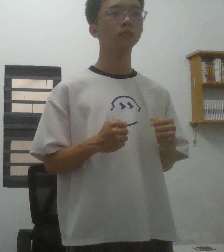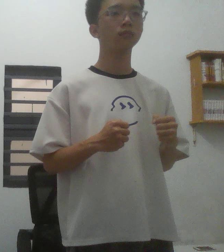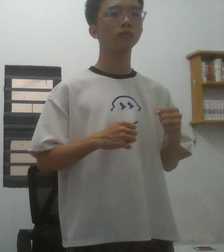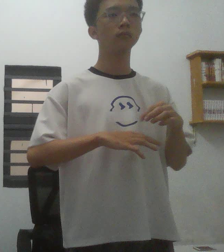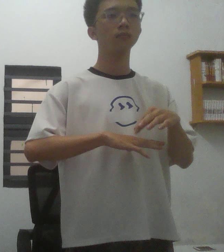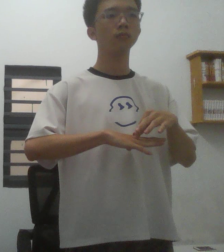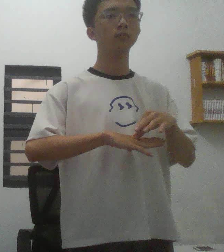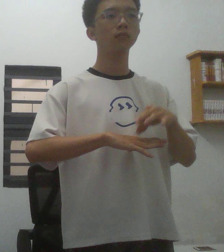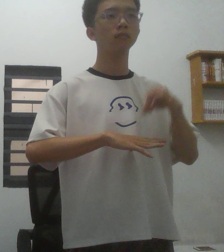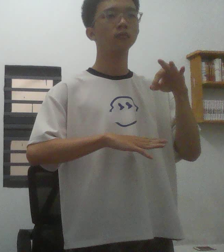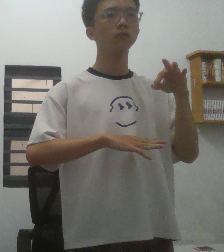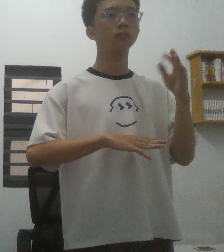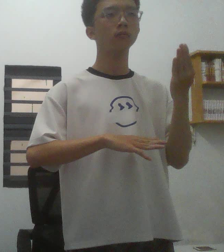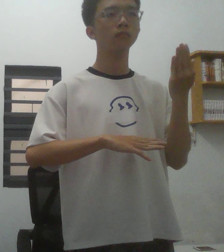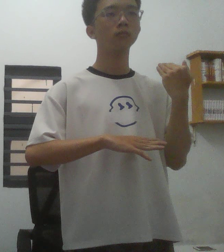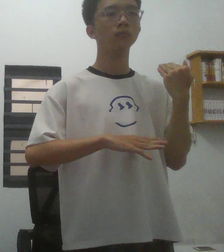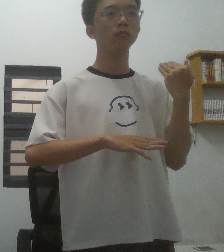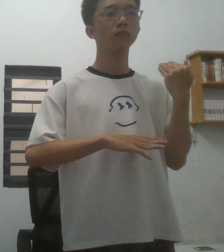tuan truoc